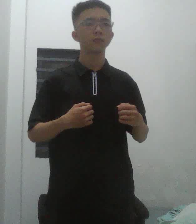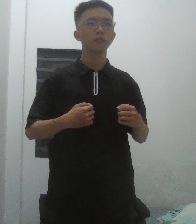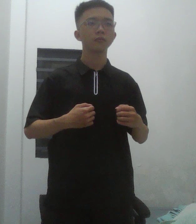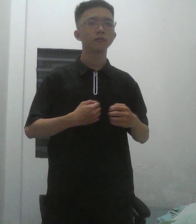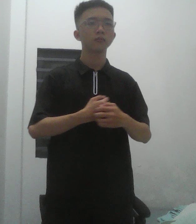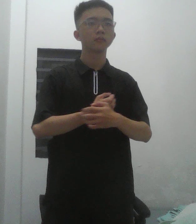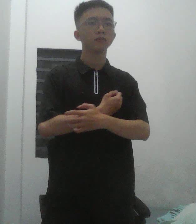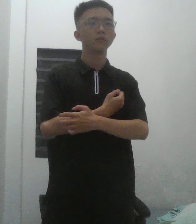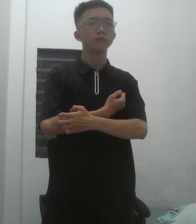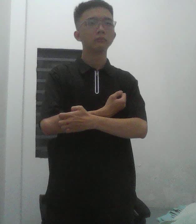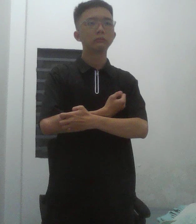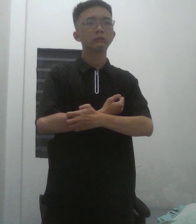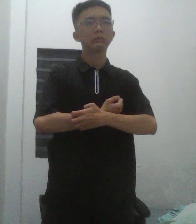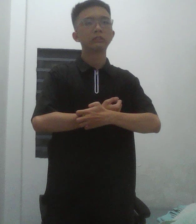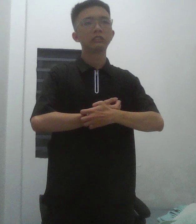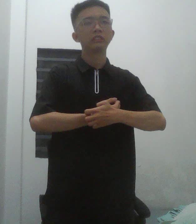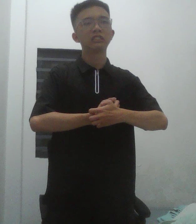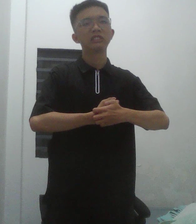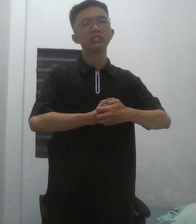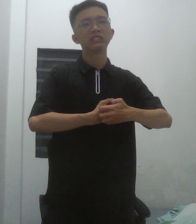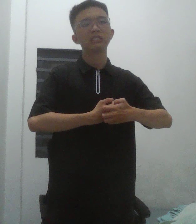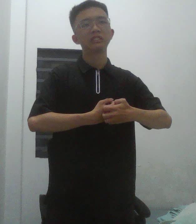ngheo